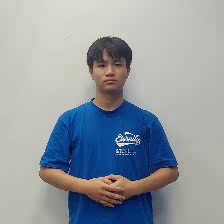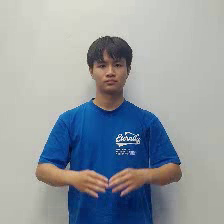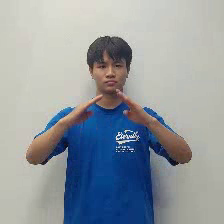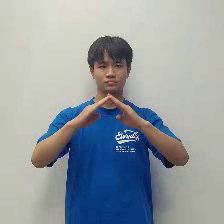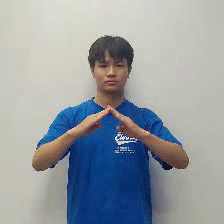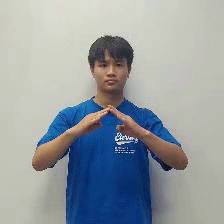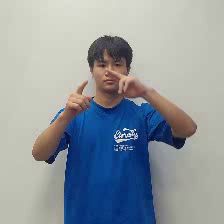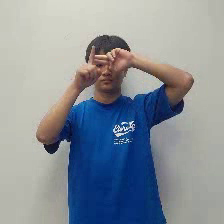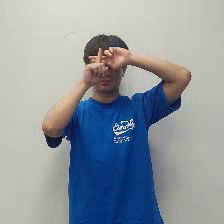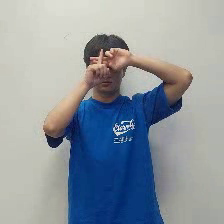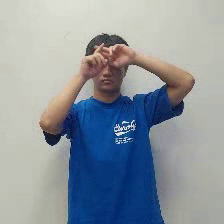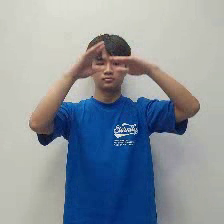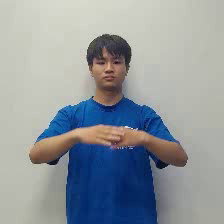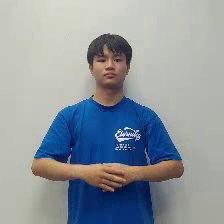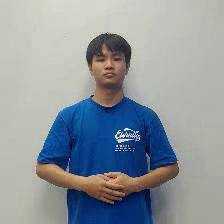Bệnh viện